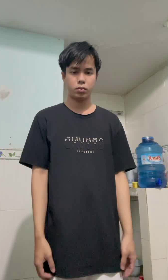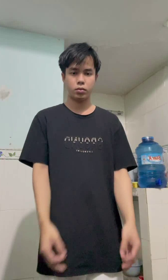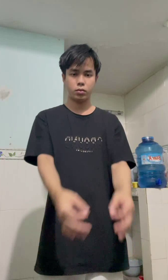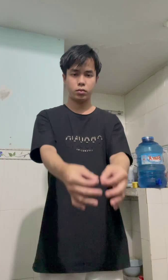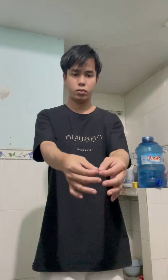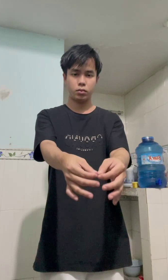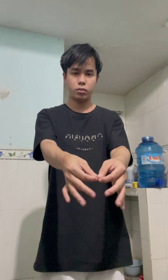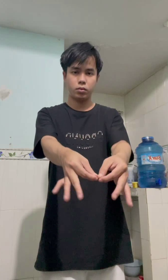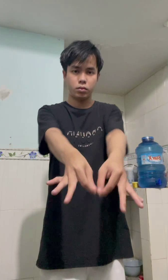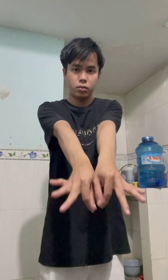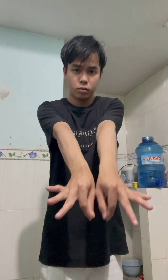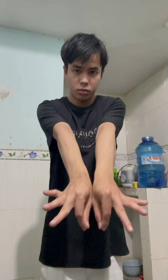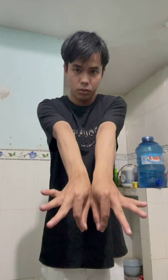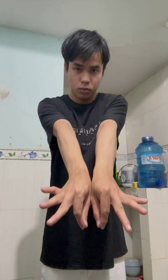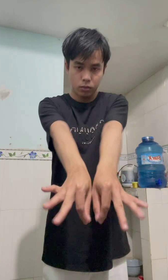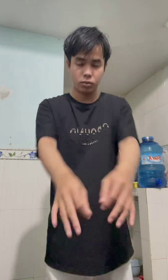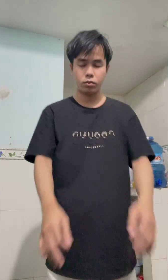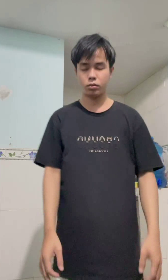cai gi